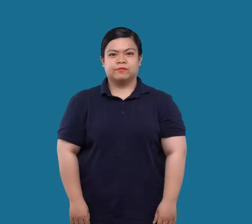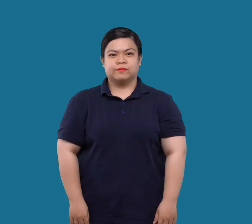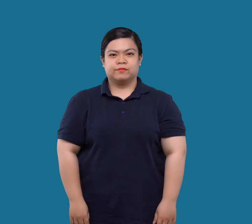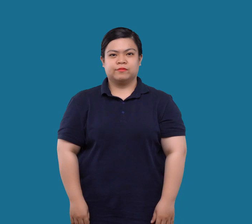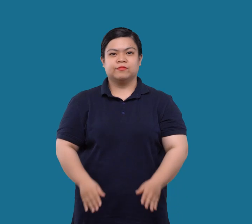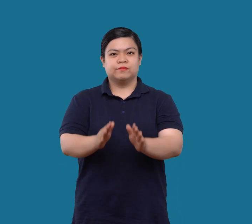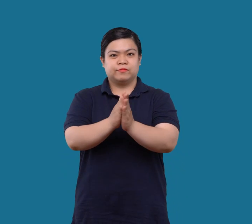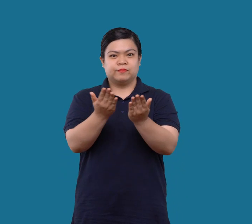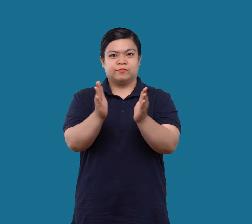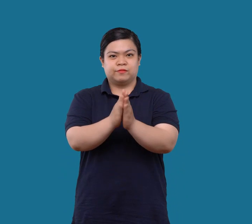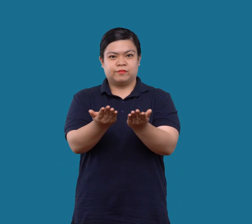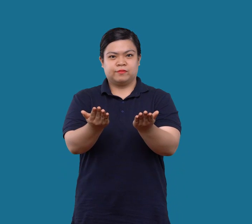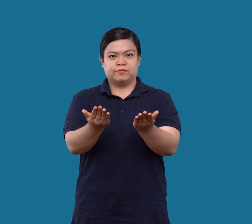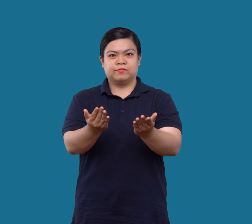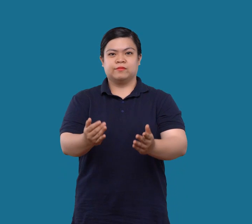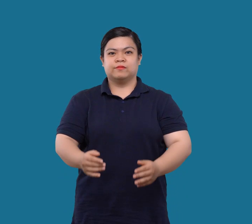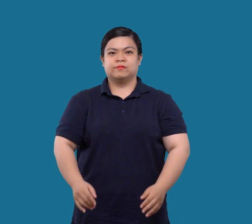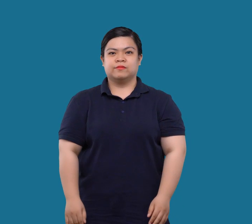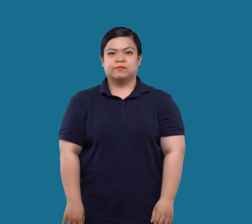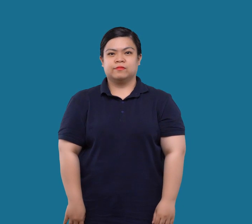quyển vở